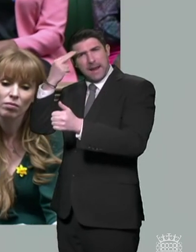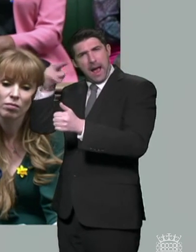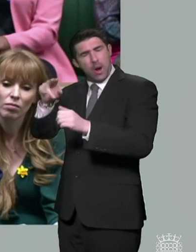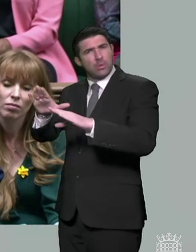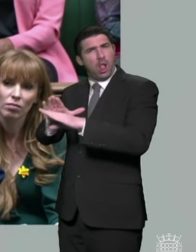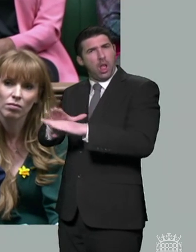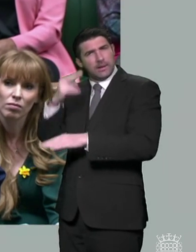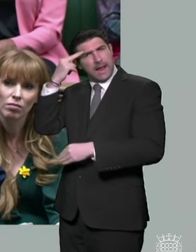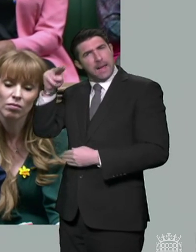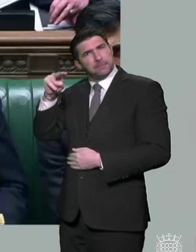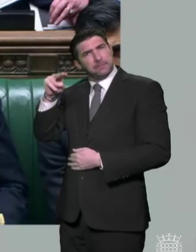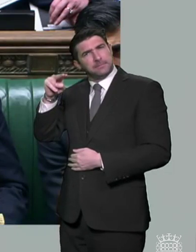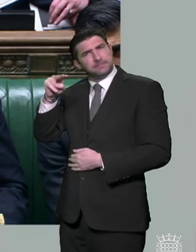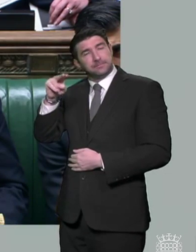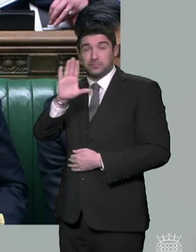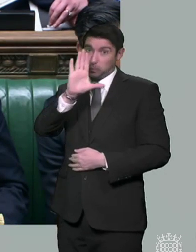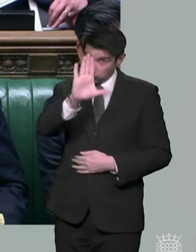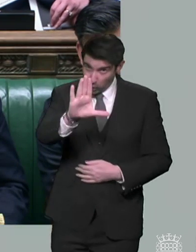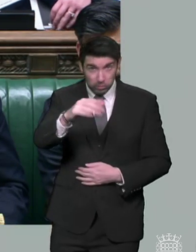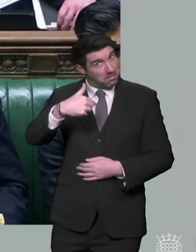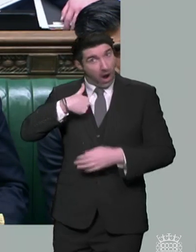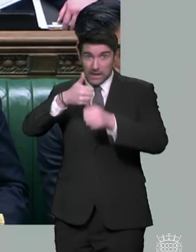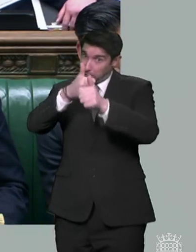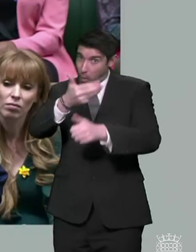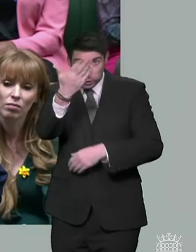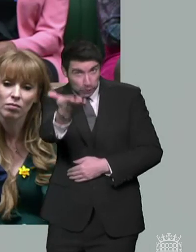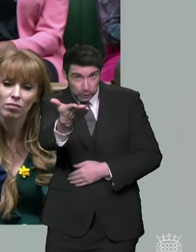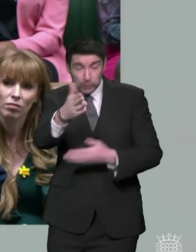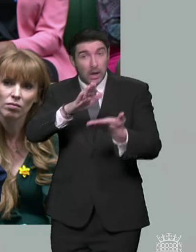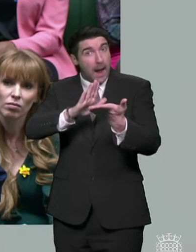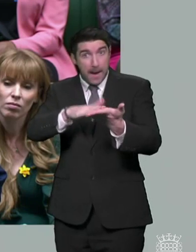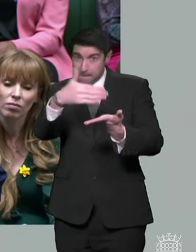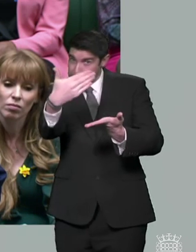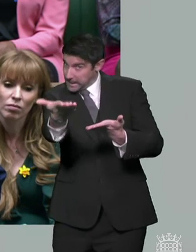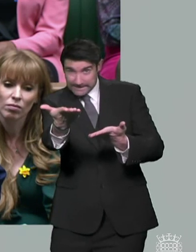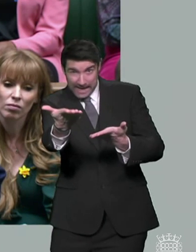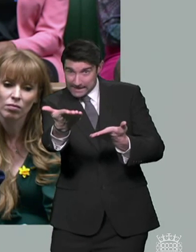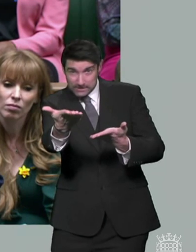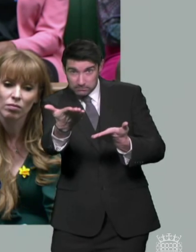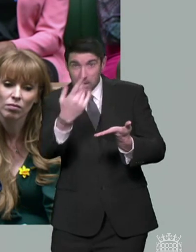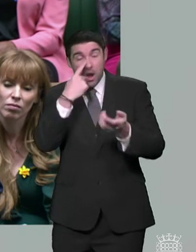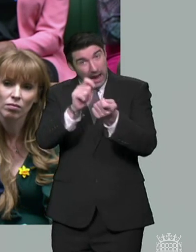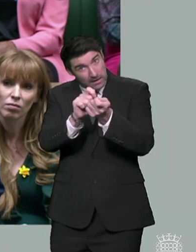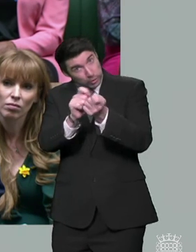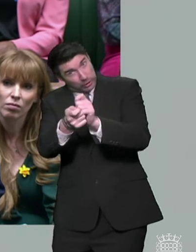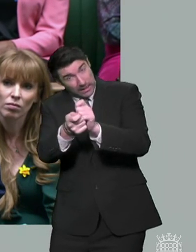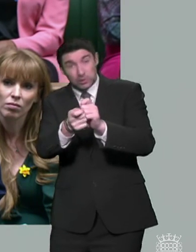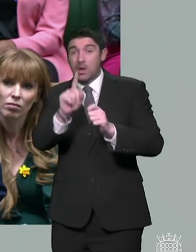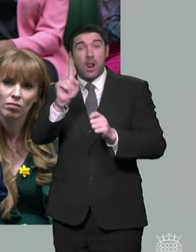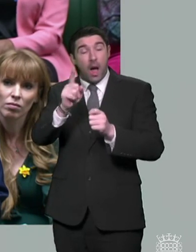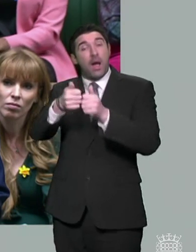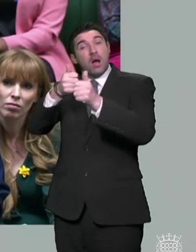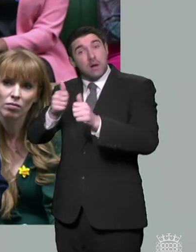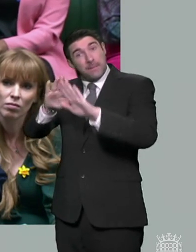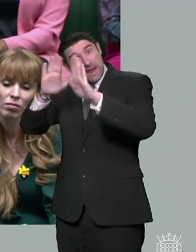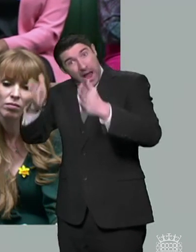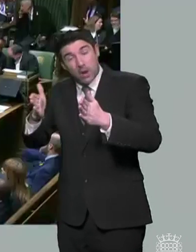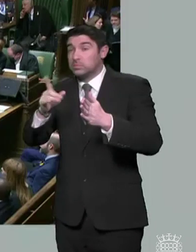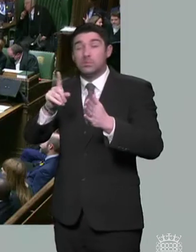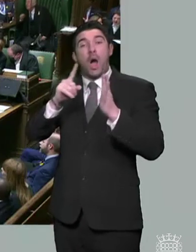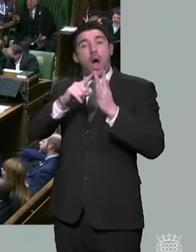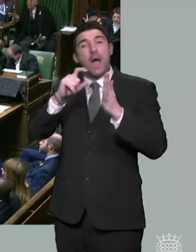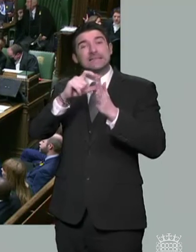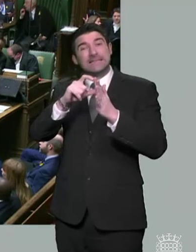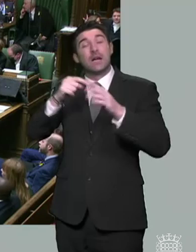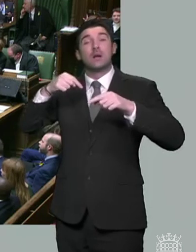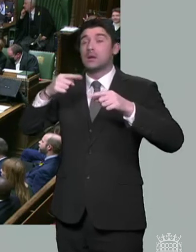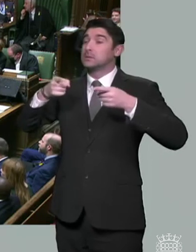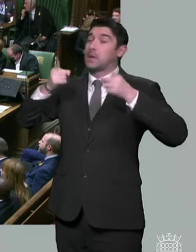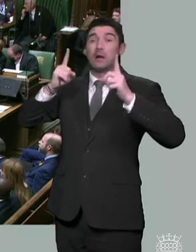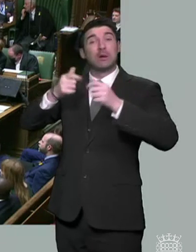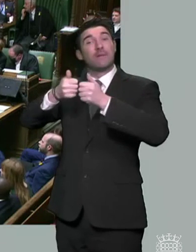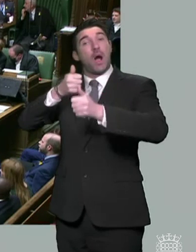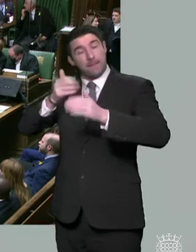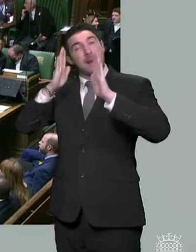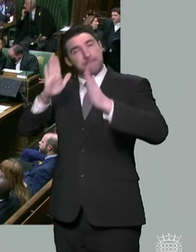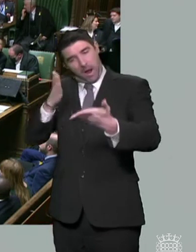So will the Prime Minister work with us to amend the Bill on Monday to include the most basic reforms such as identity checks for directors?